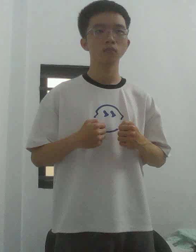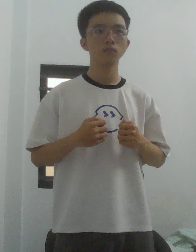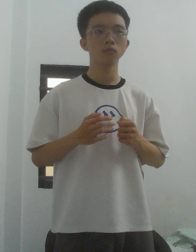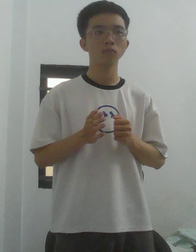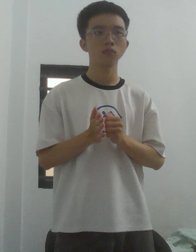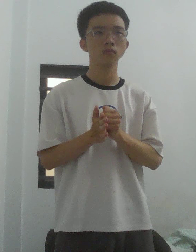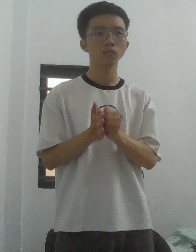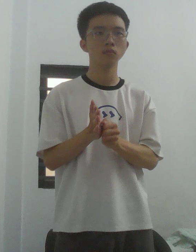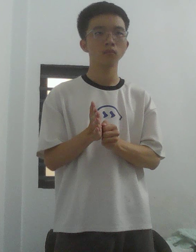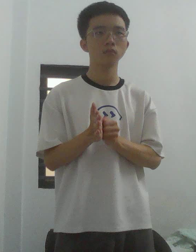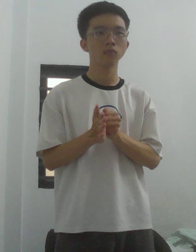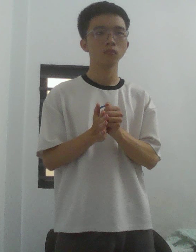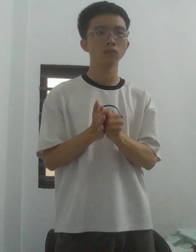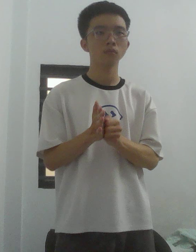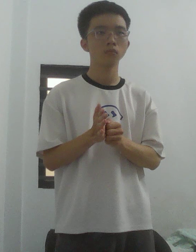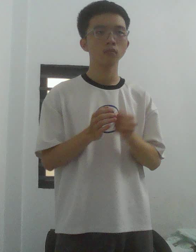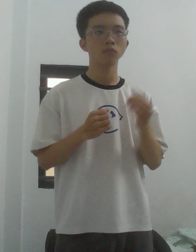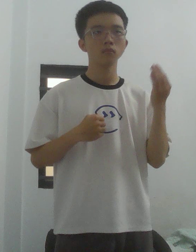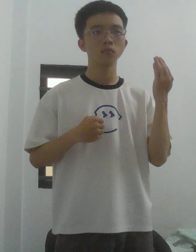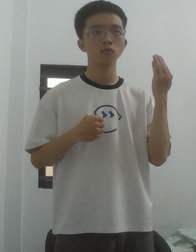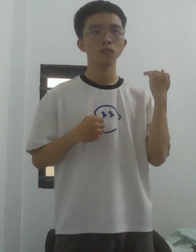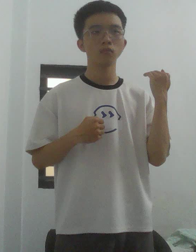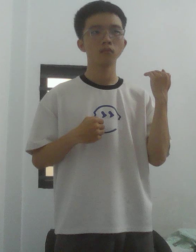thang truoc